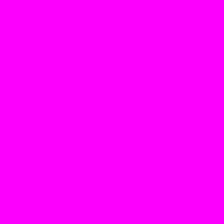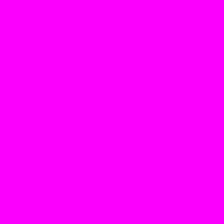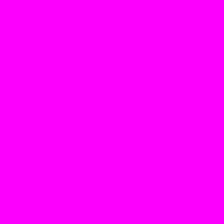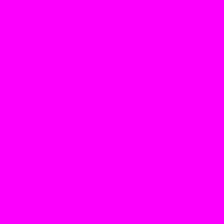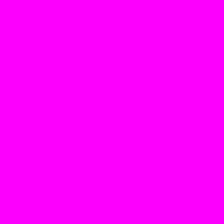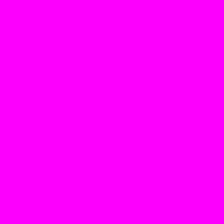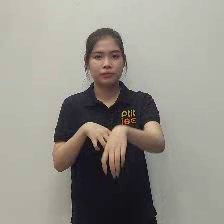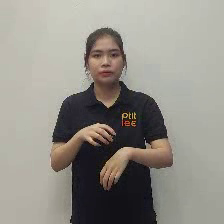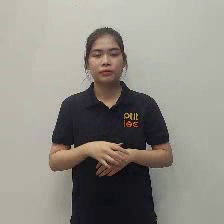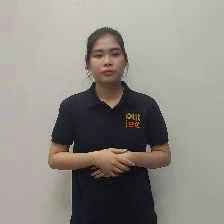Con gấu